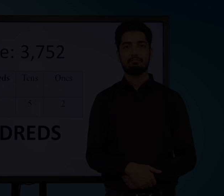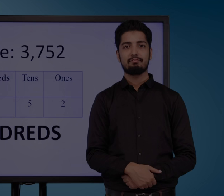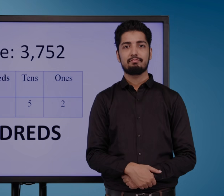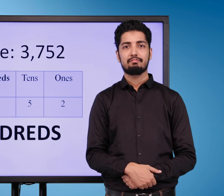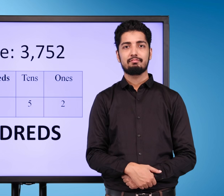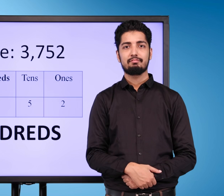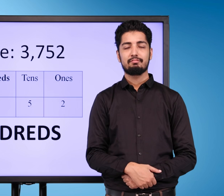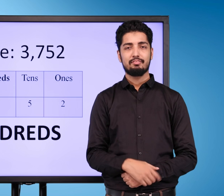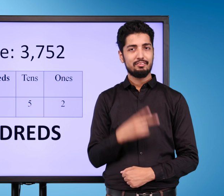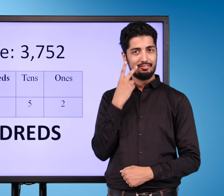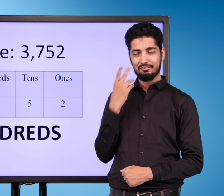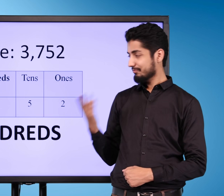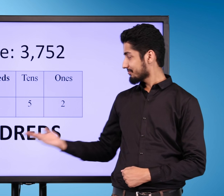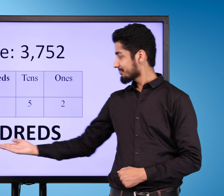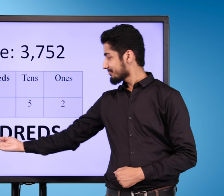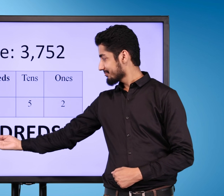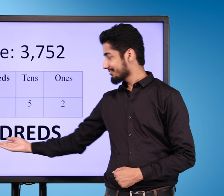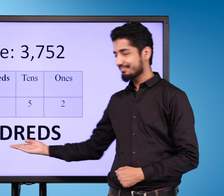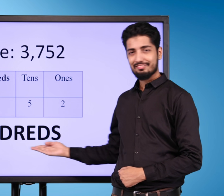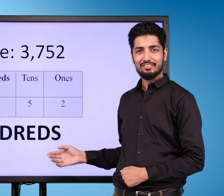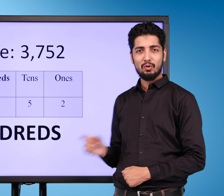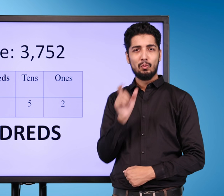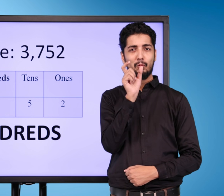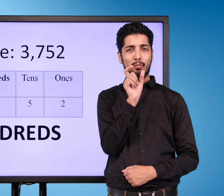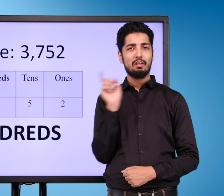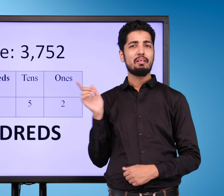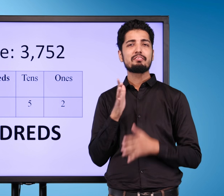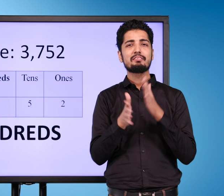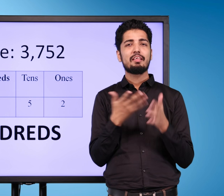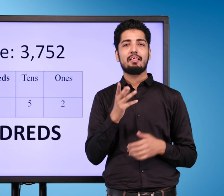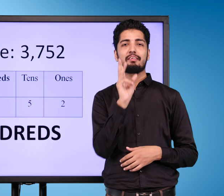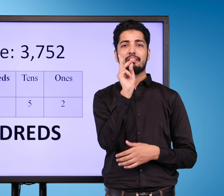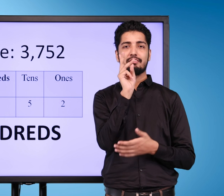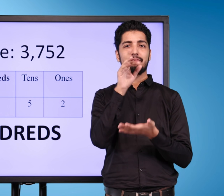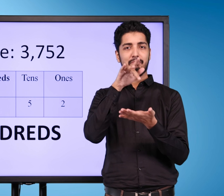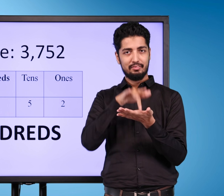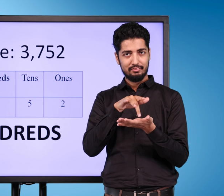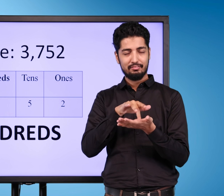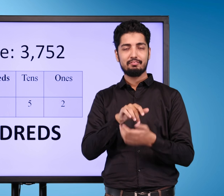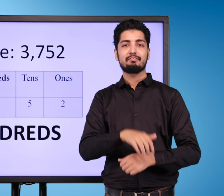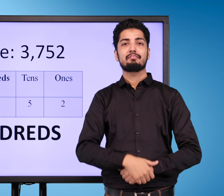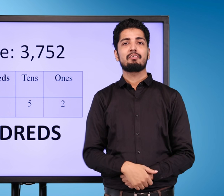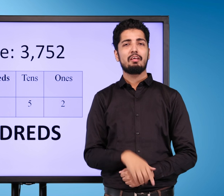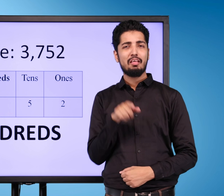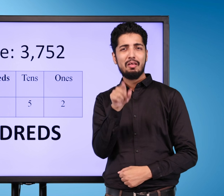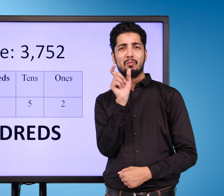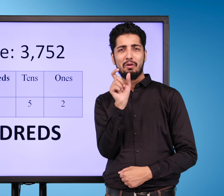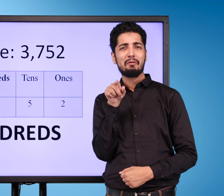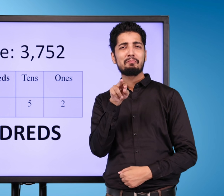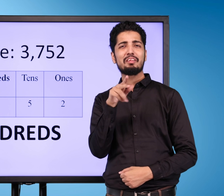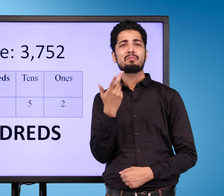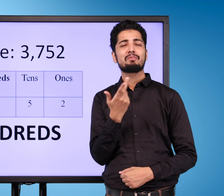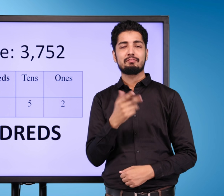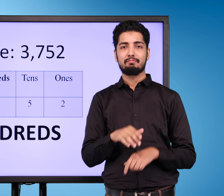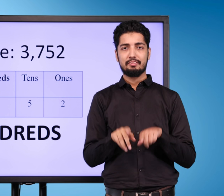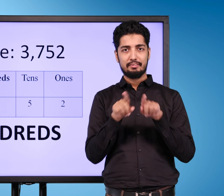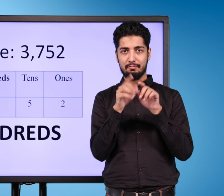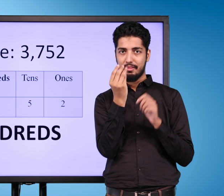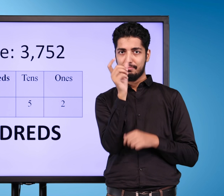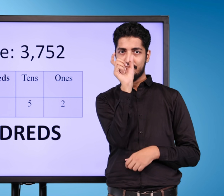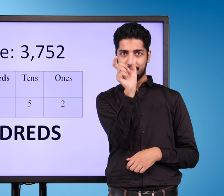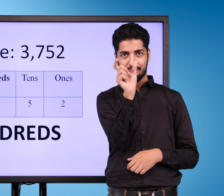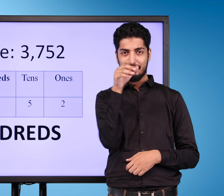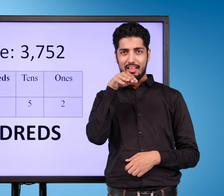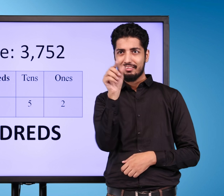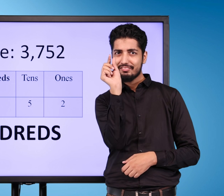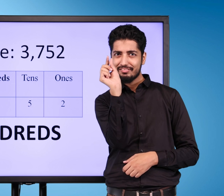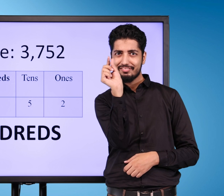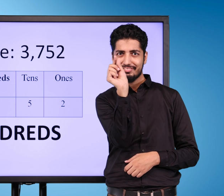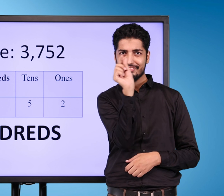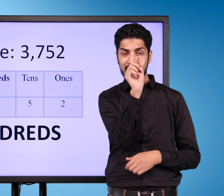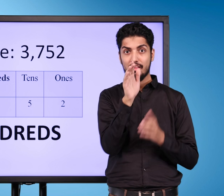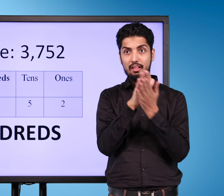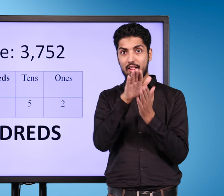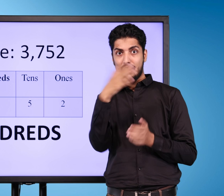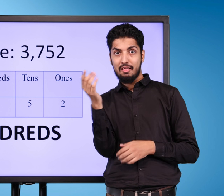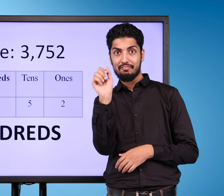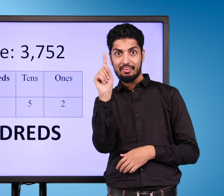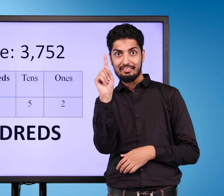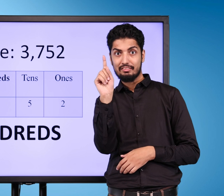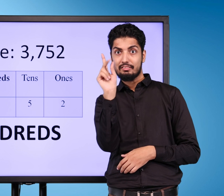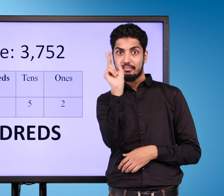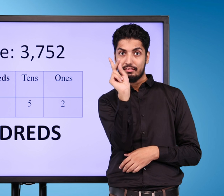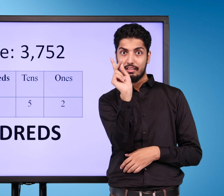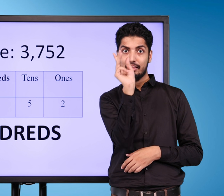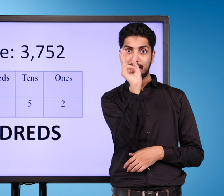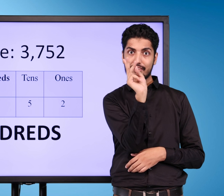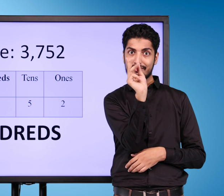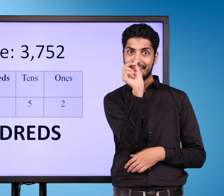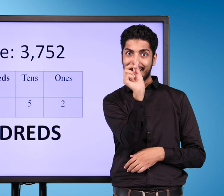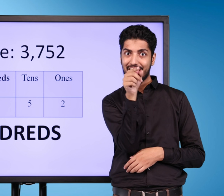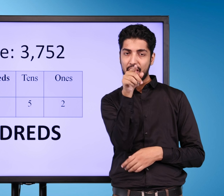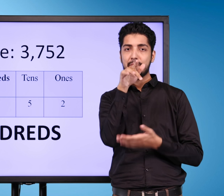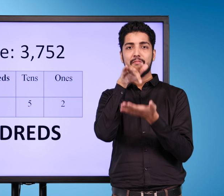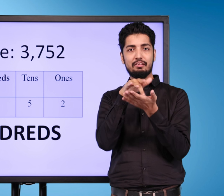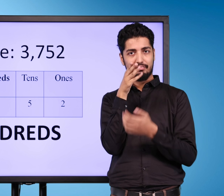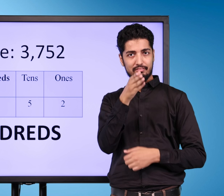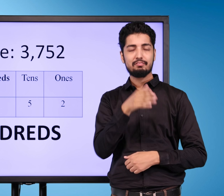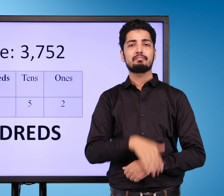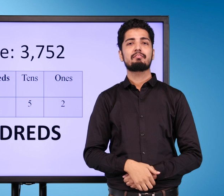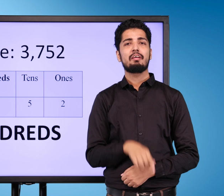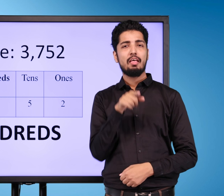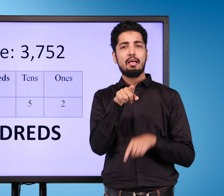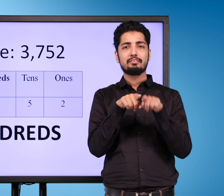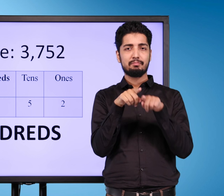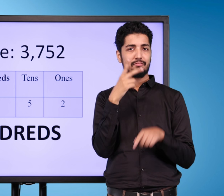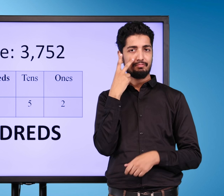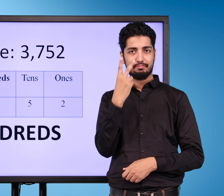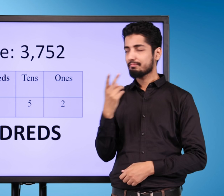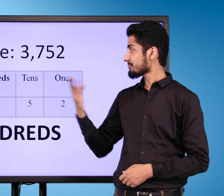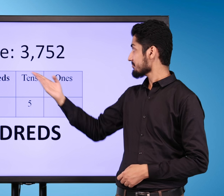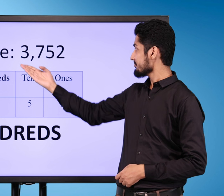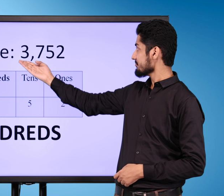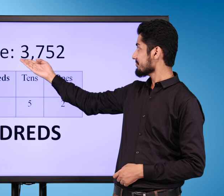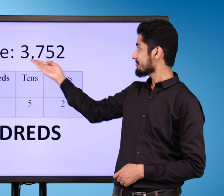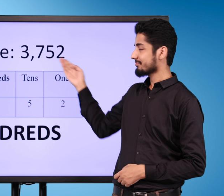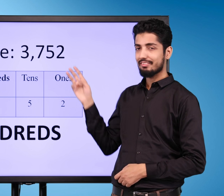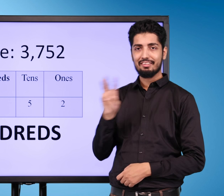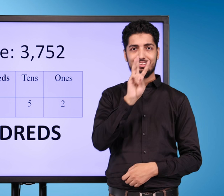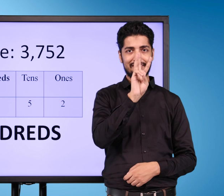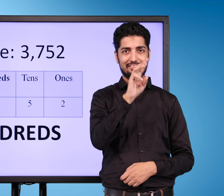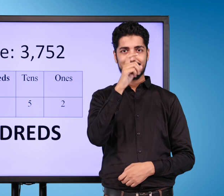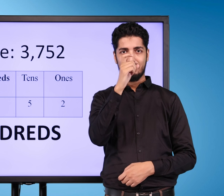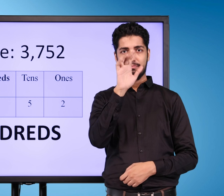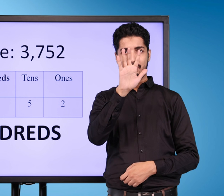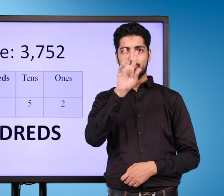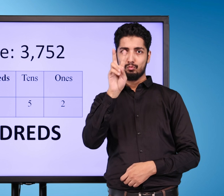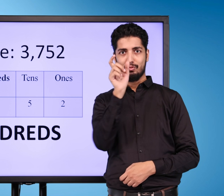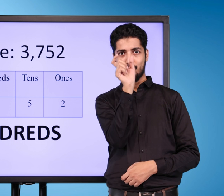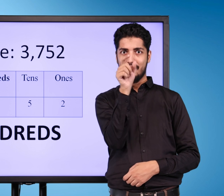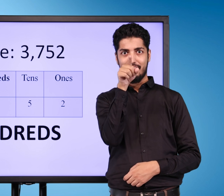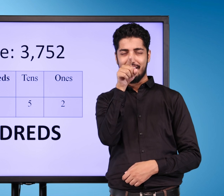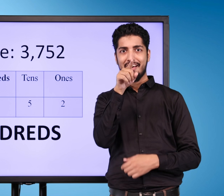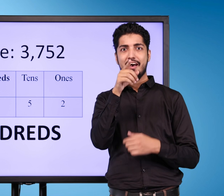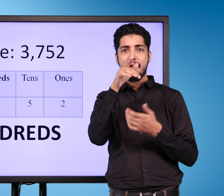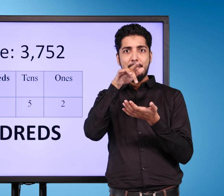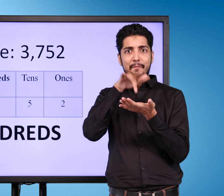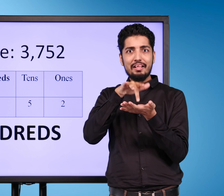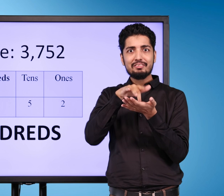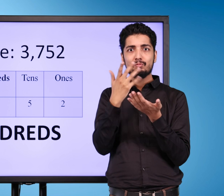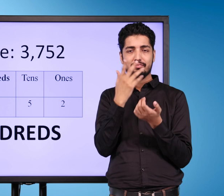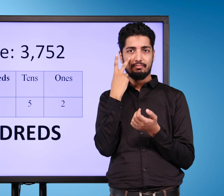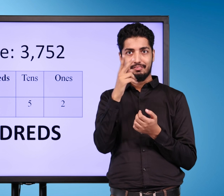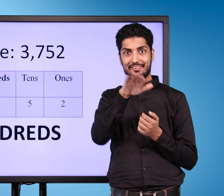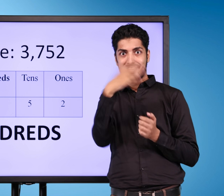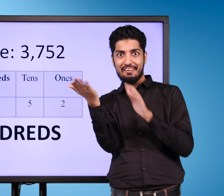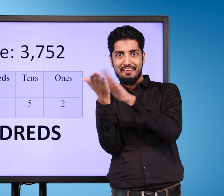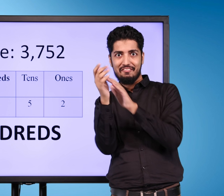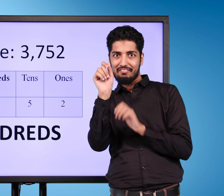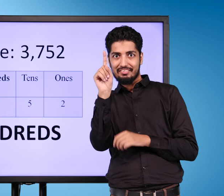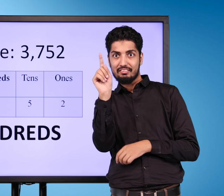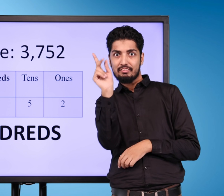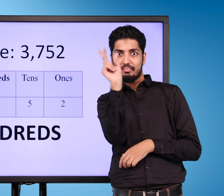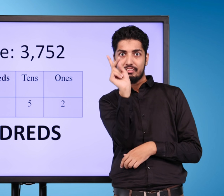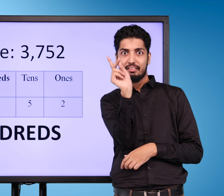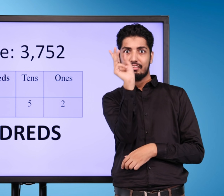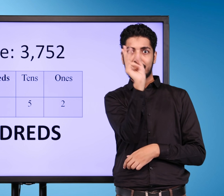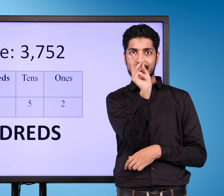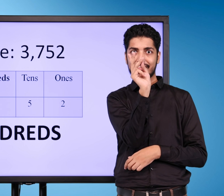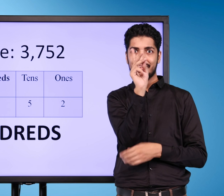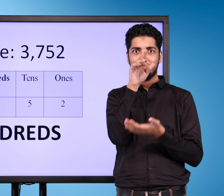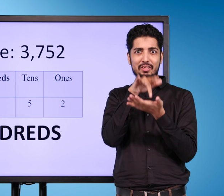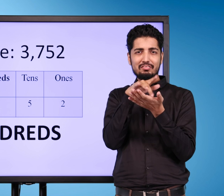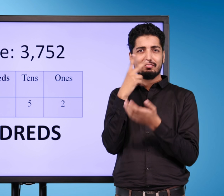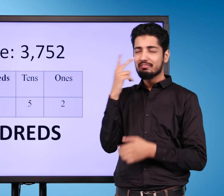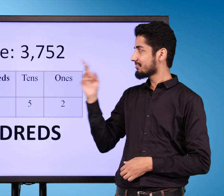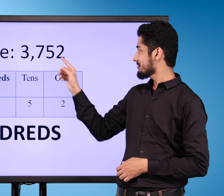Hundreds (place) This sign means hundreds It is the place value of the digit in the third position From the right in a number For example In the number 3752 The number in the hundreds place is 7